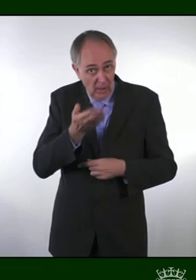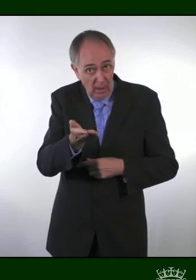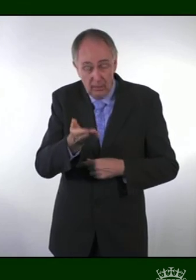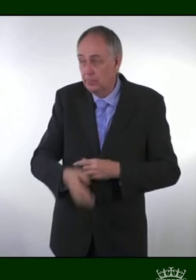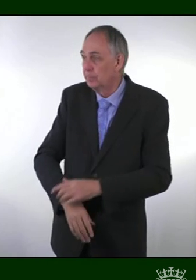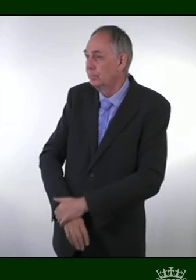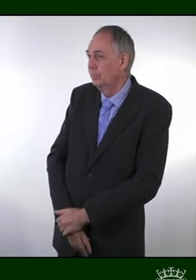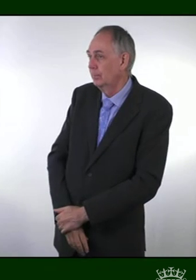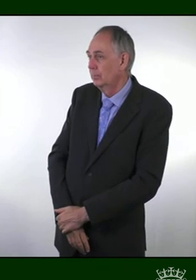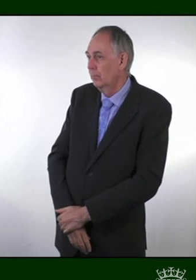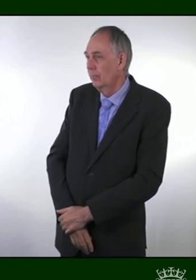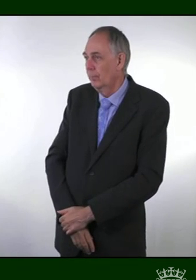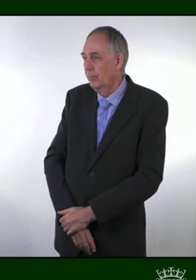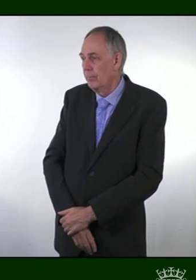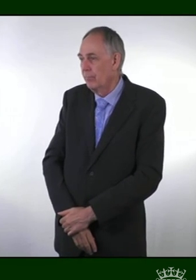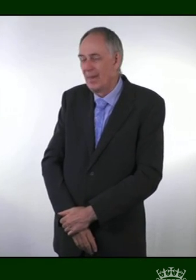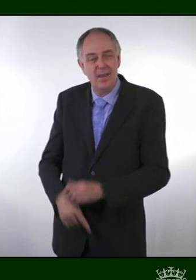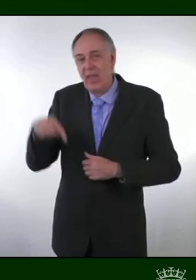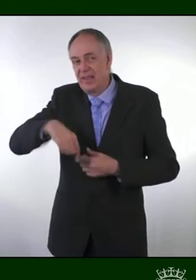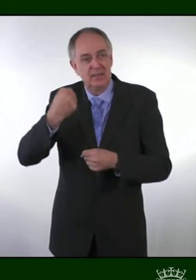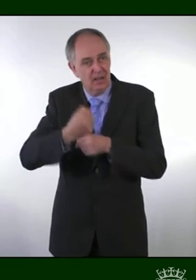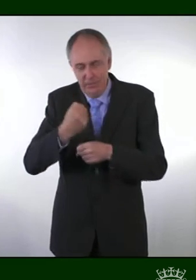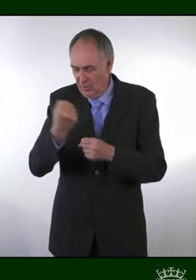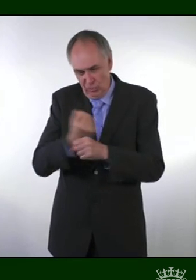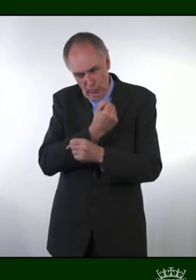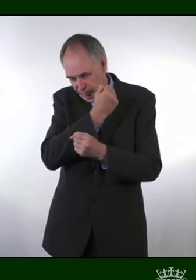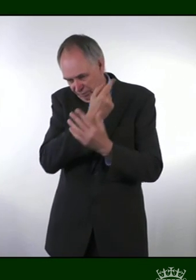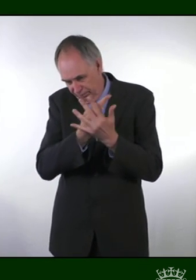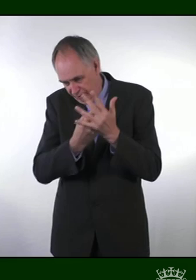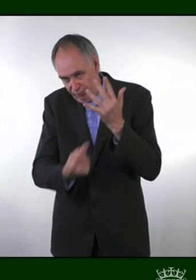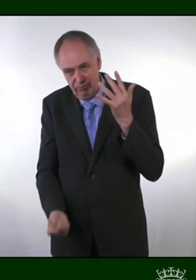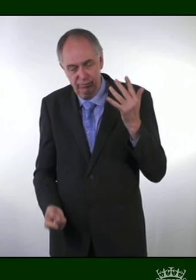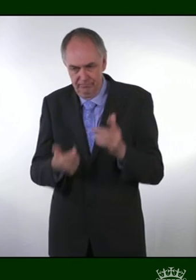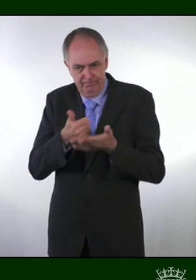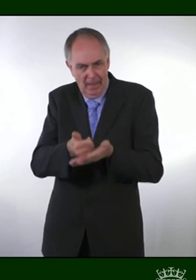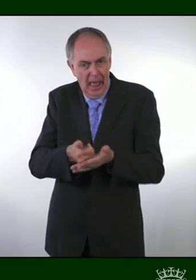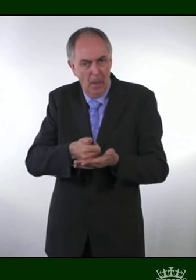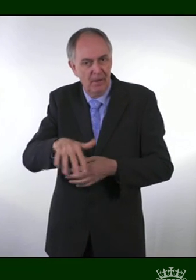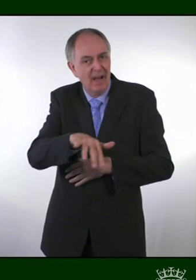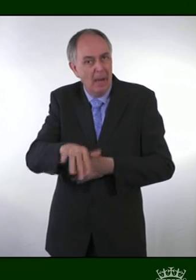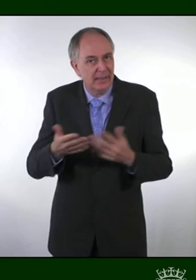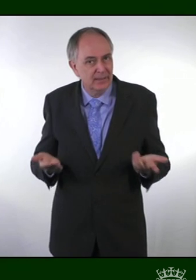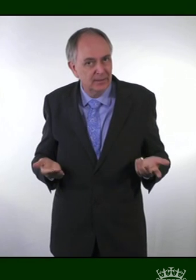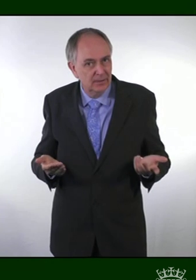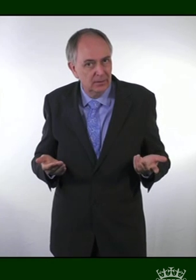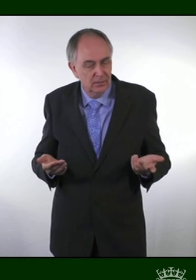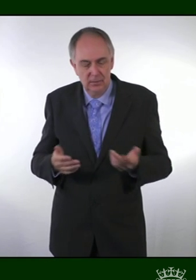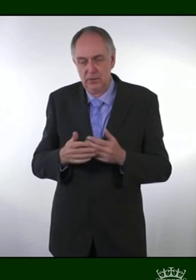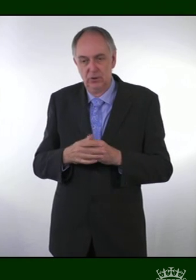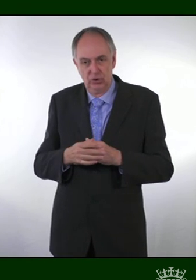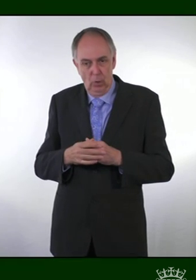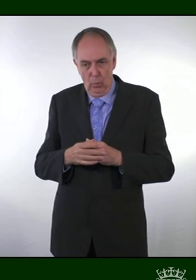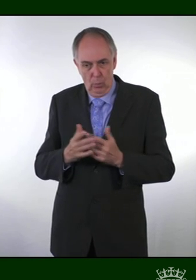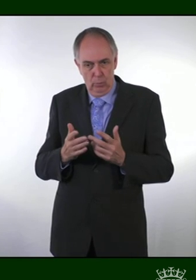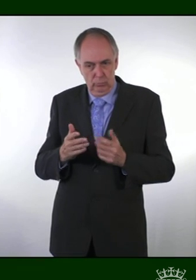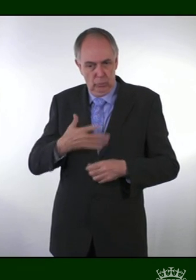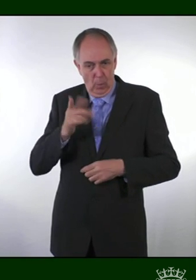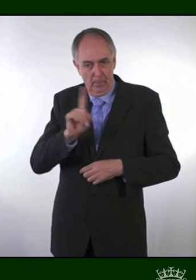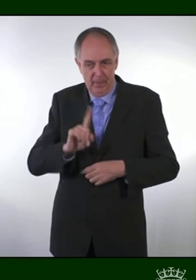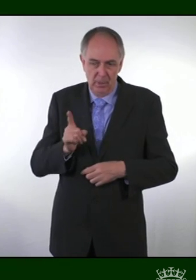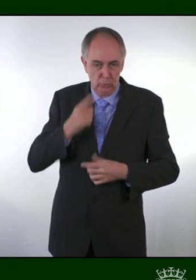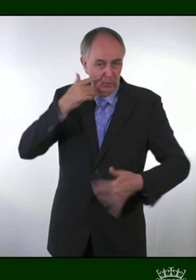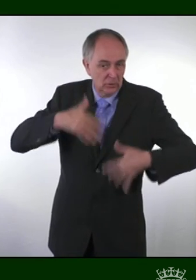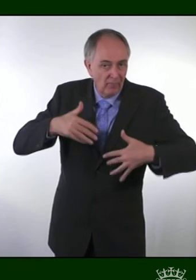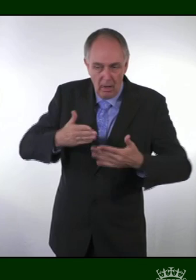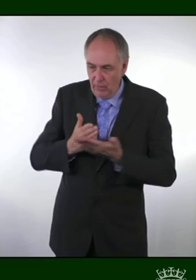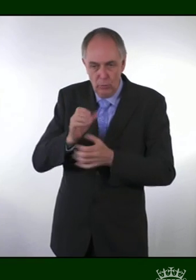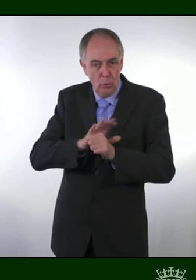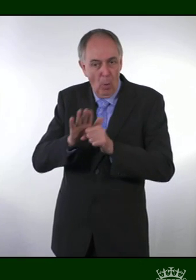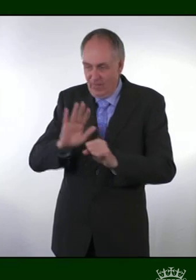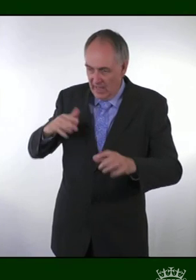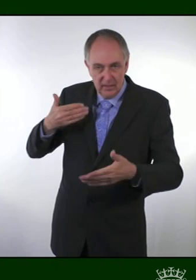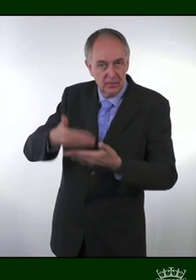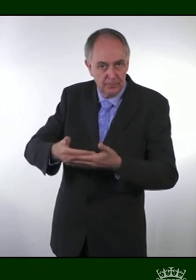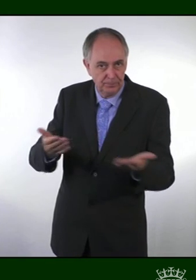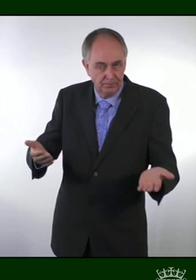This is a Government who have done everything we possibly can so far to help families in need to make sure that nobody is penalised for doing the right thing during the crisis.